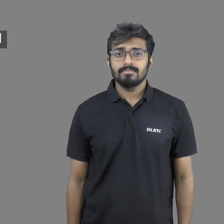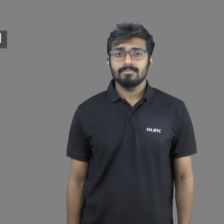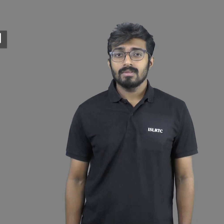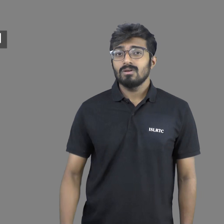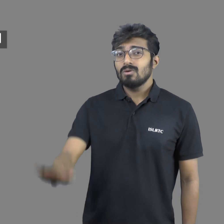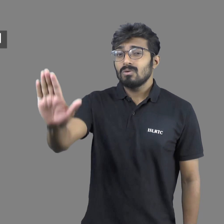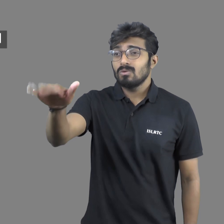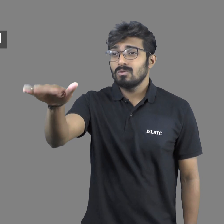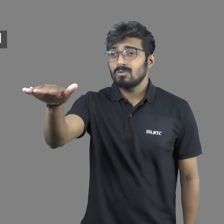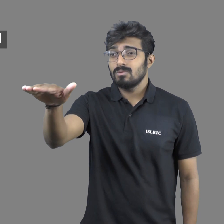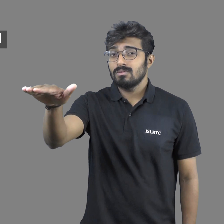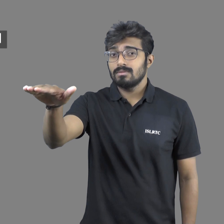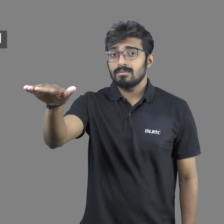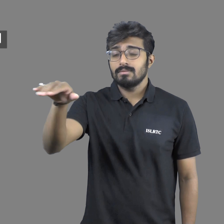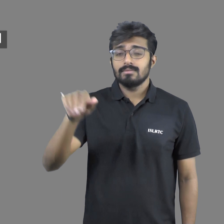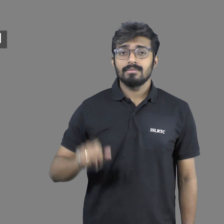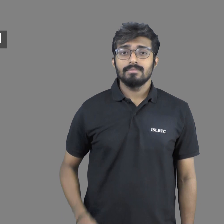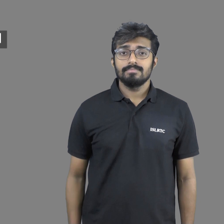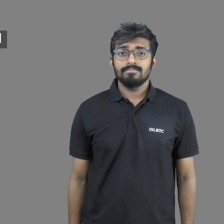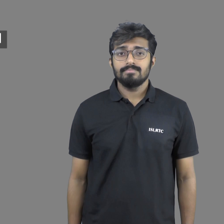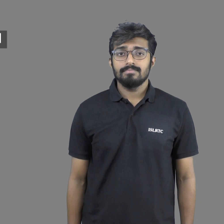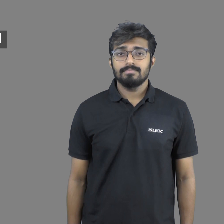Call